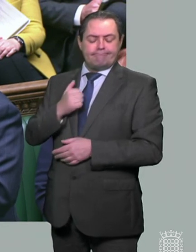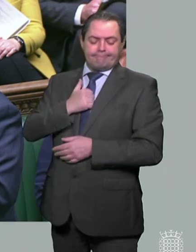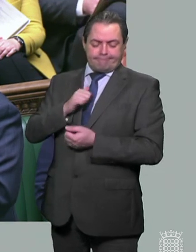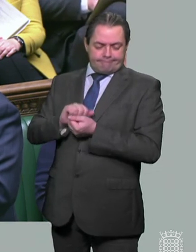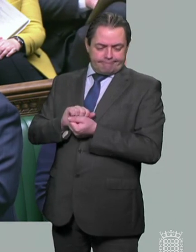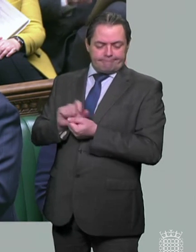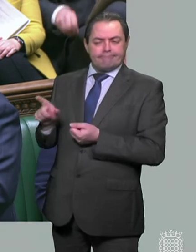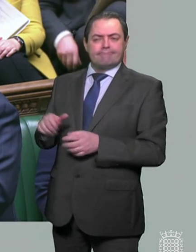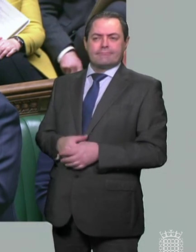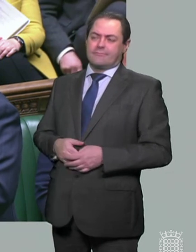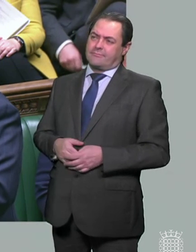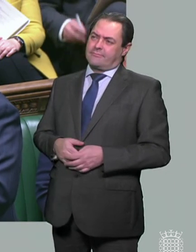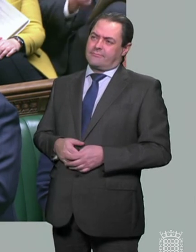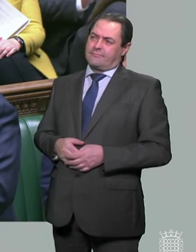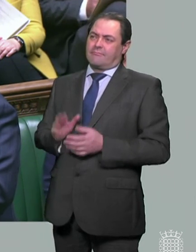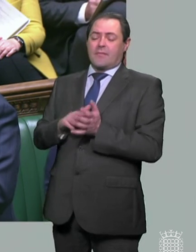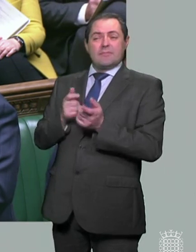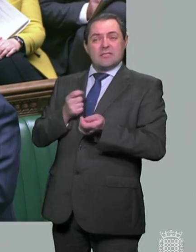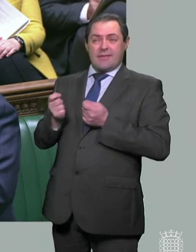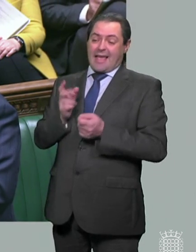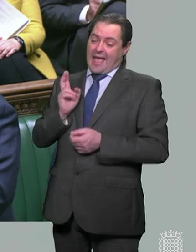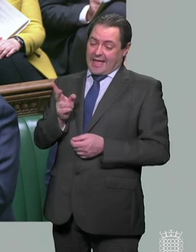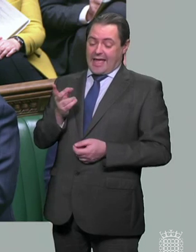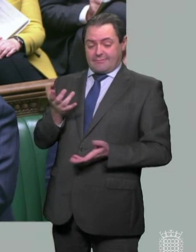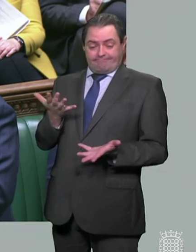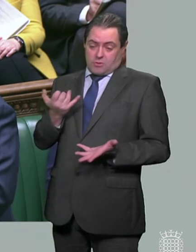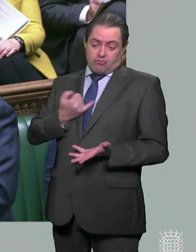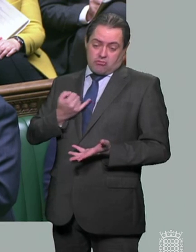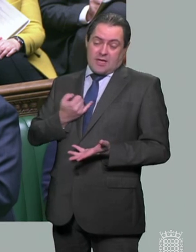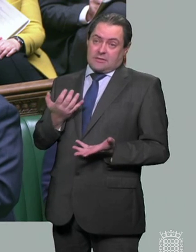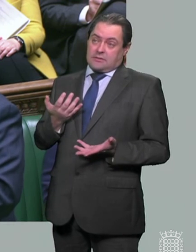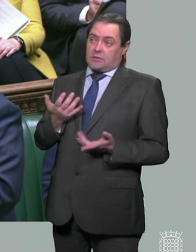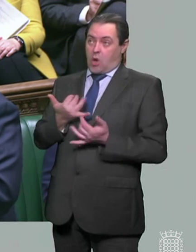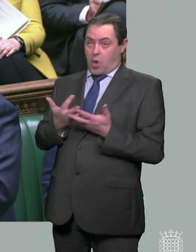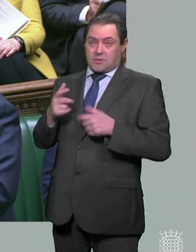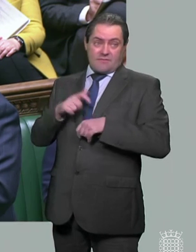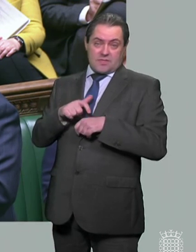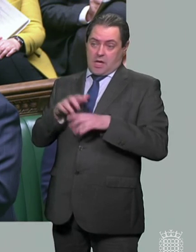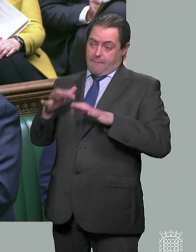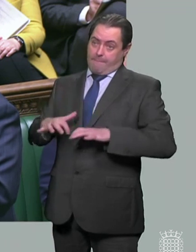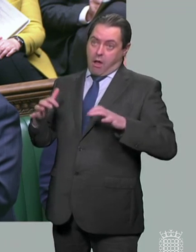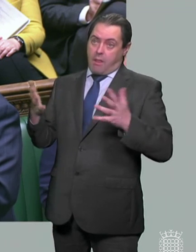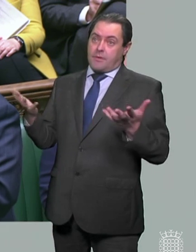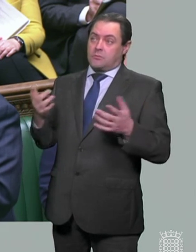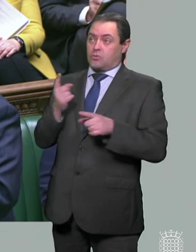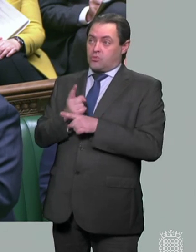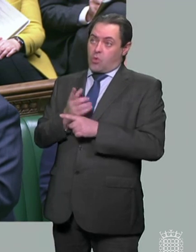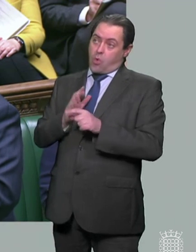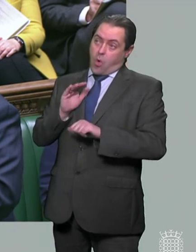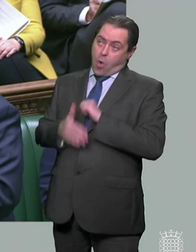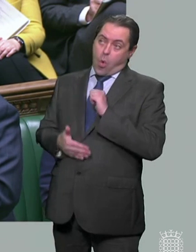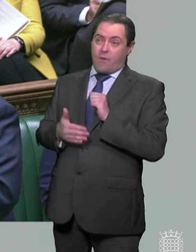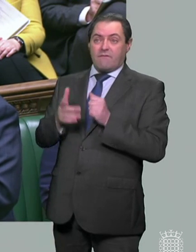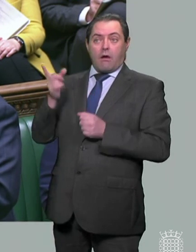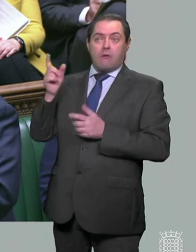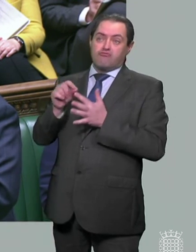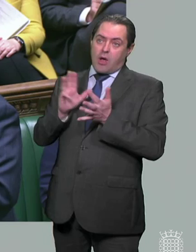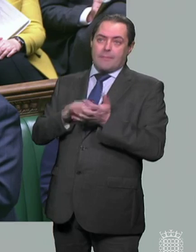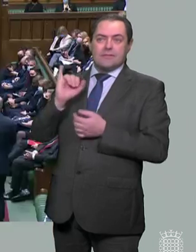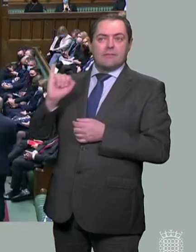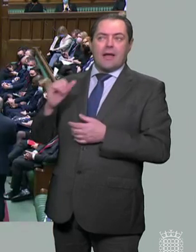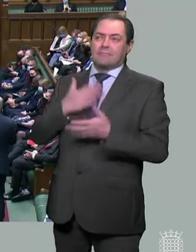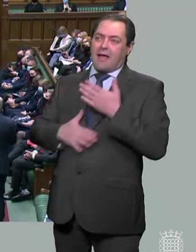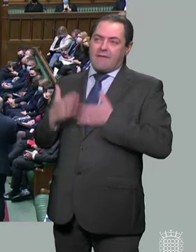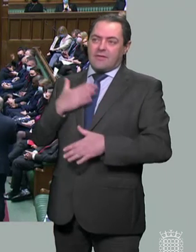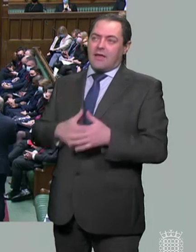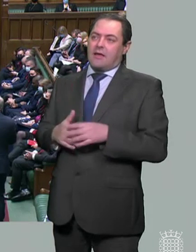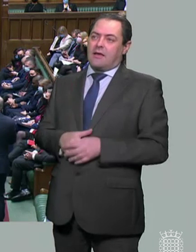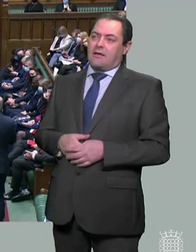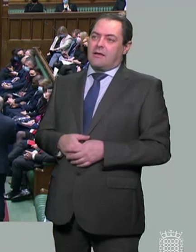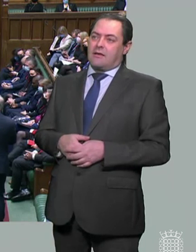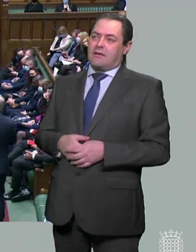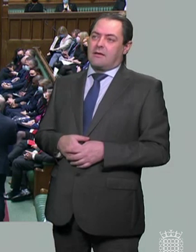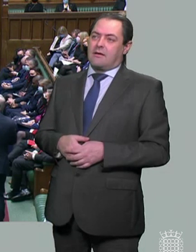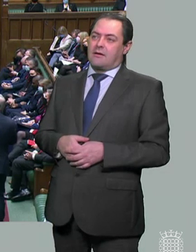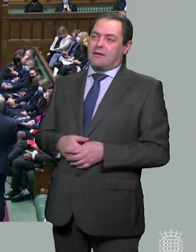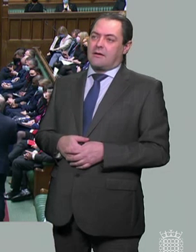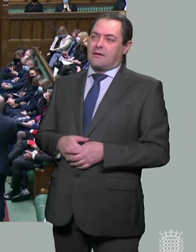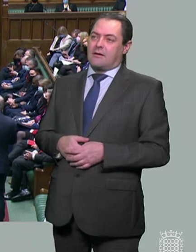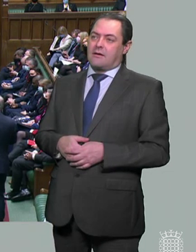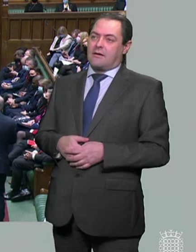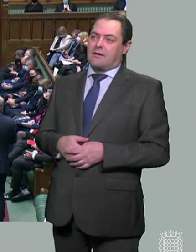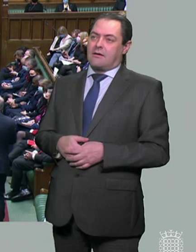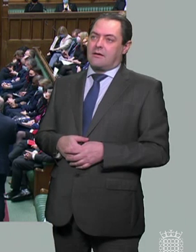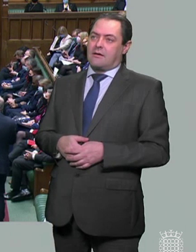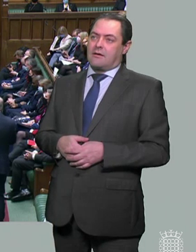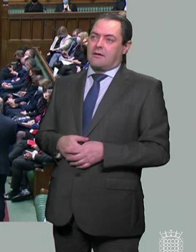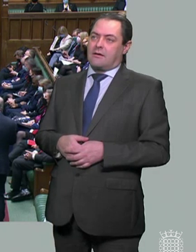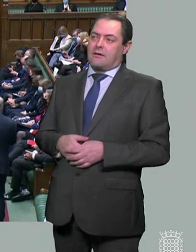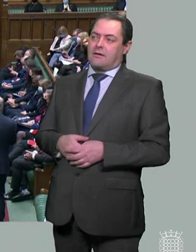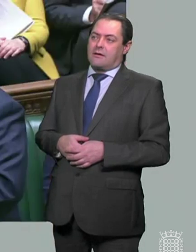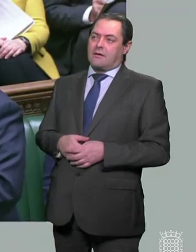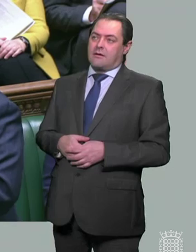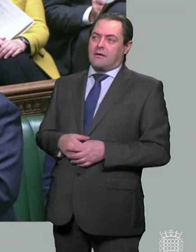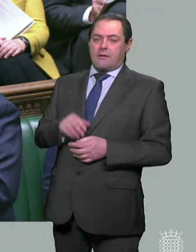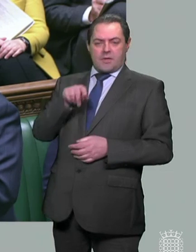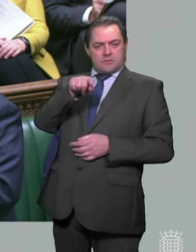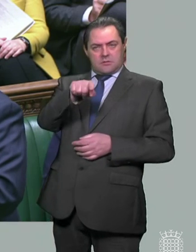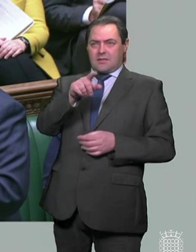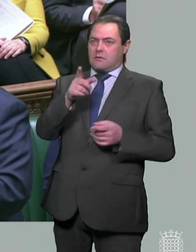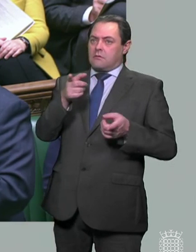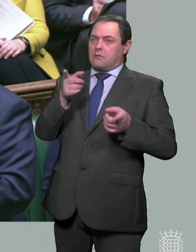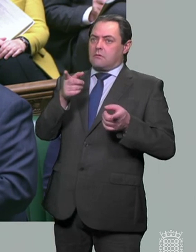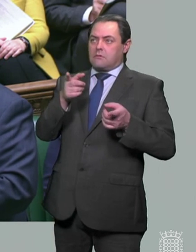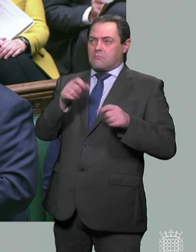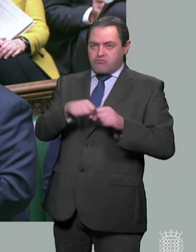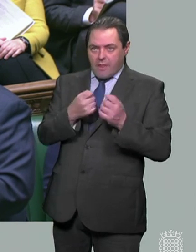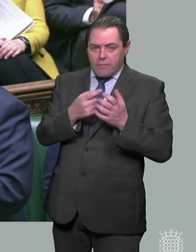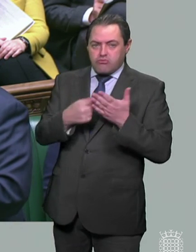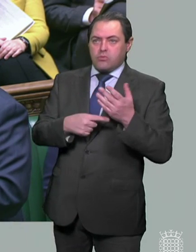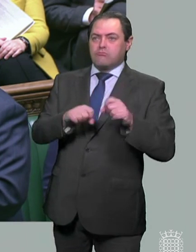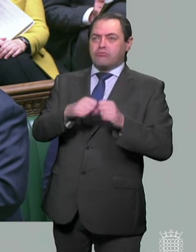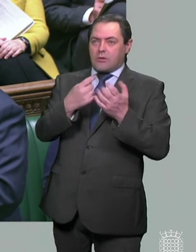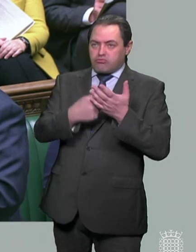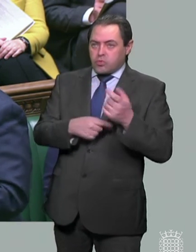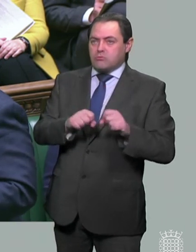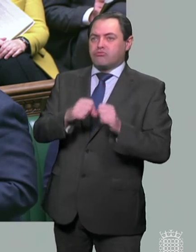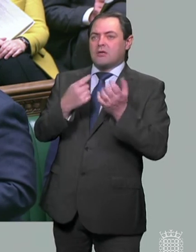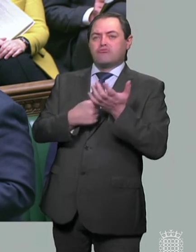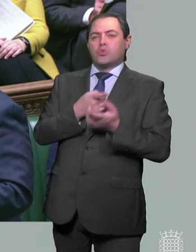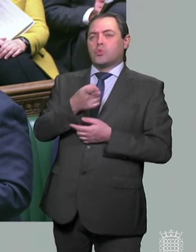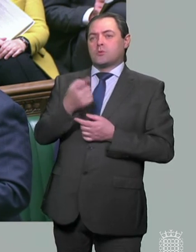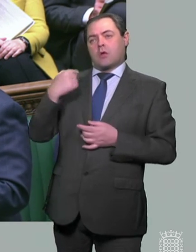It is deeply regrettable that, once again, we are forced to spend so much time in this House discussing the Prime Minister’s misconduct, but when the person in charge so blatantly breaks the rules, it needs to be talked about.